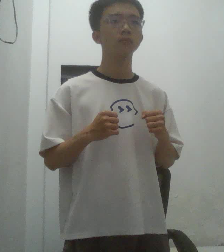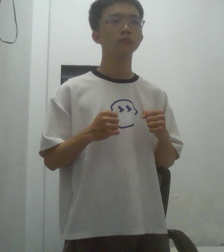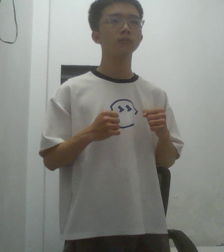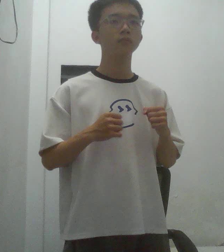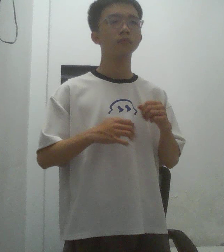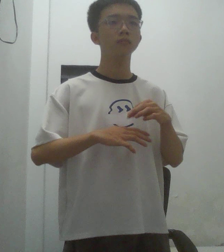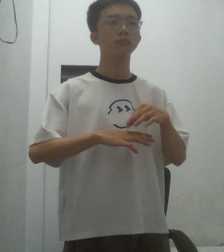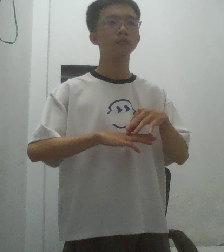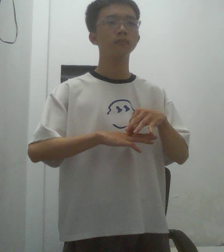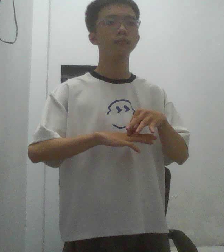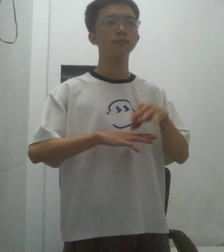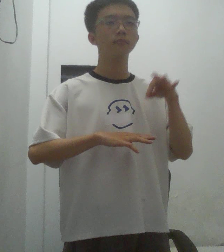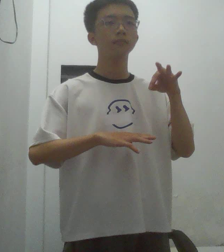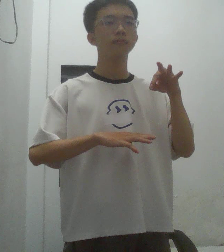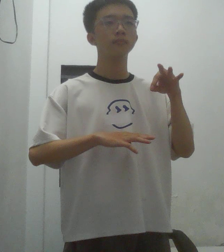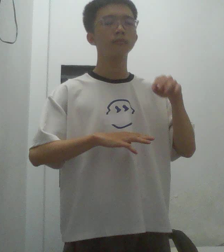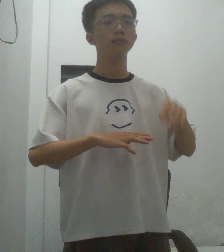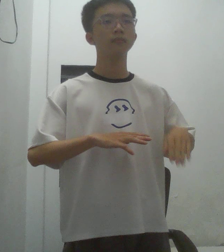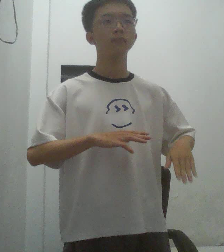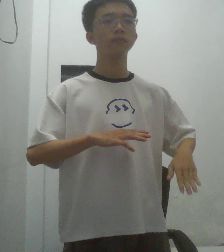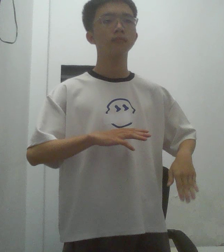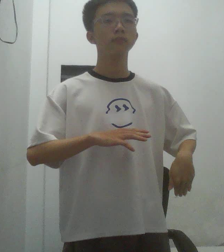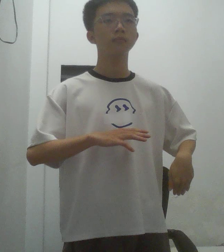tuan sau